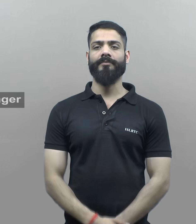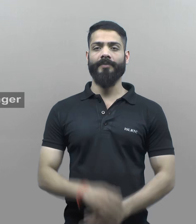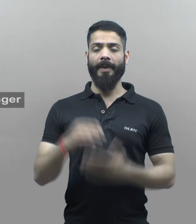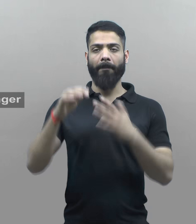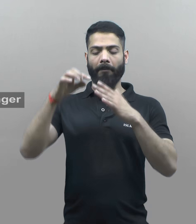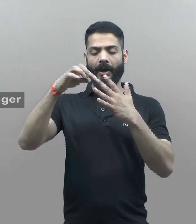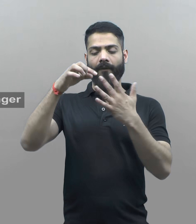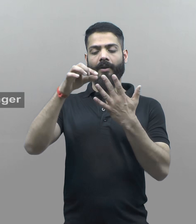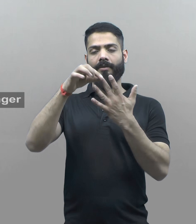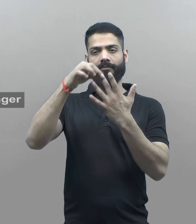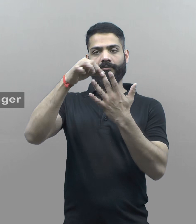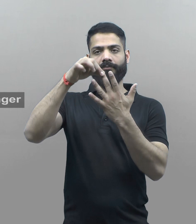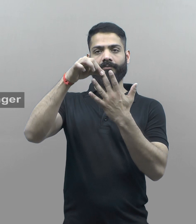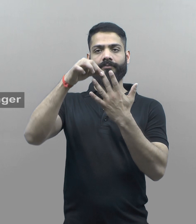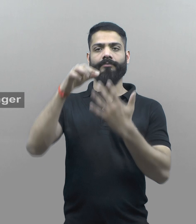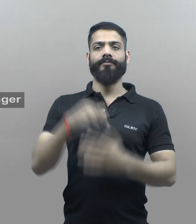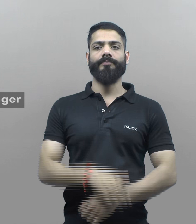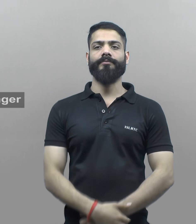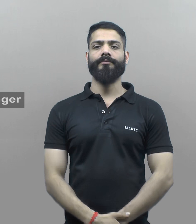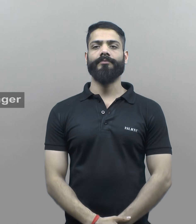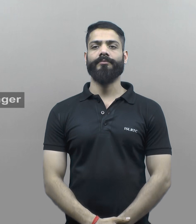Middle Finger